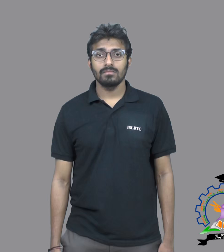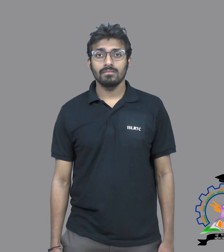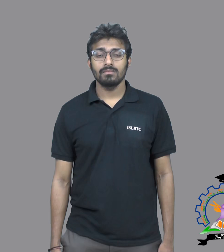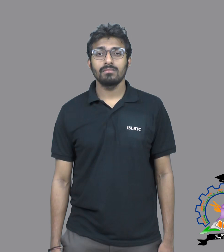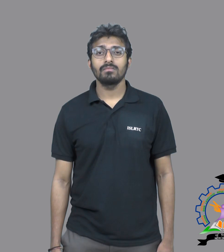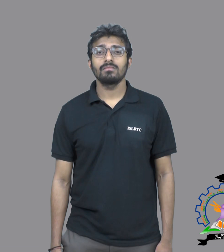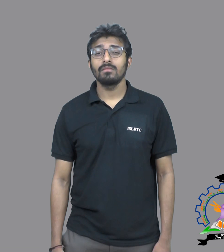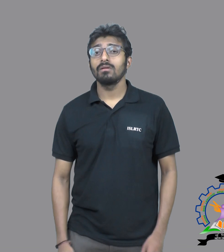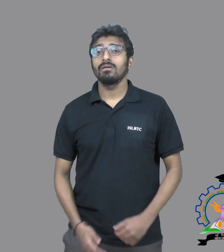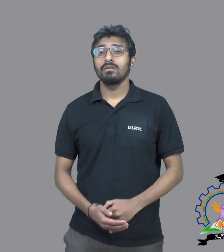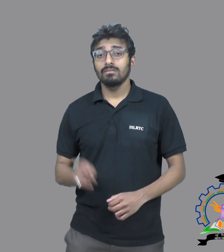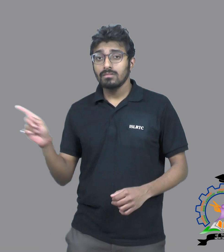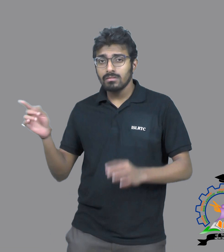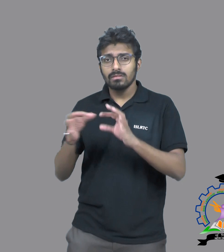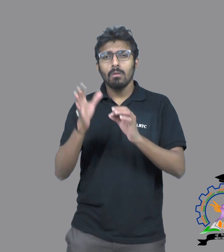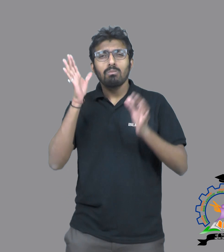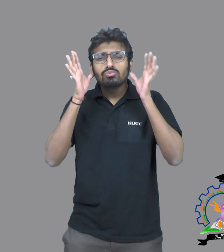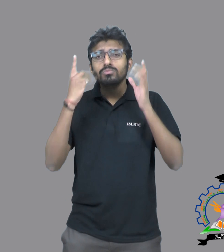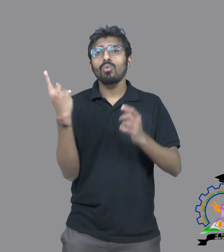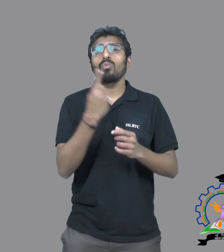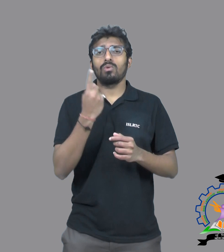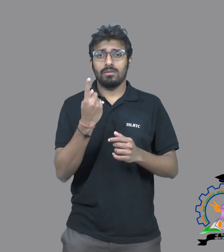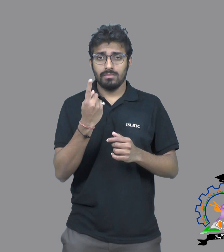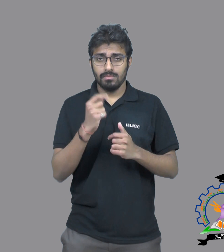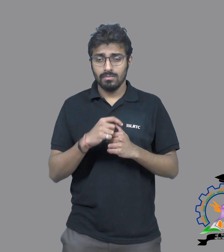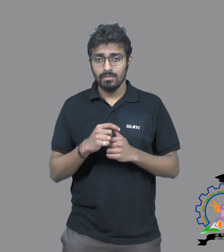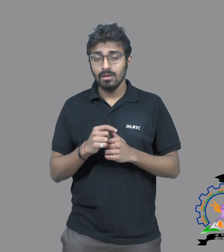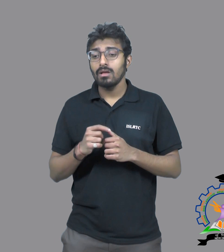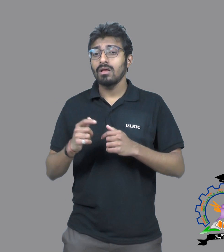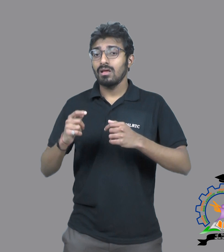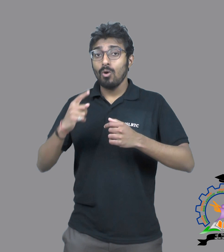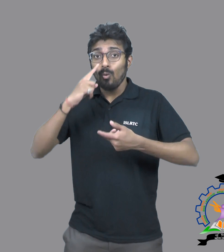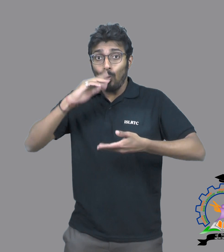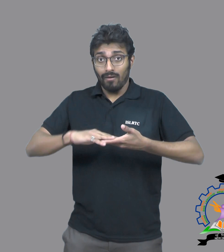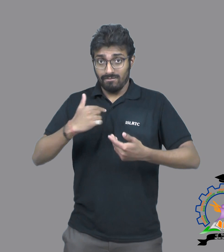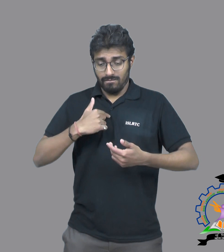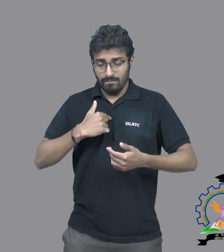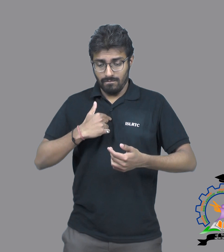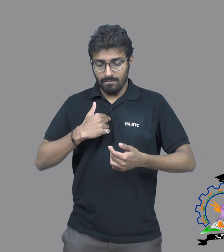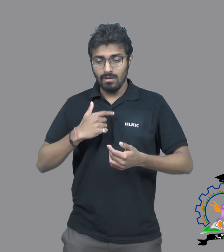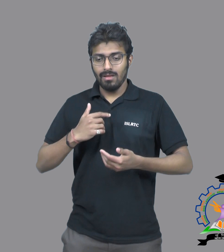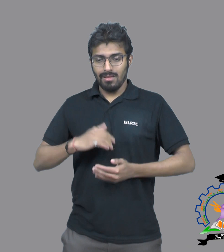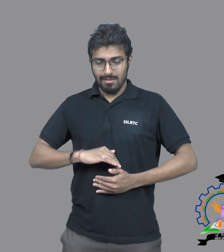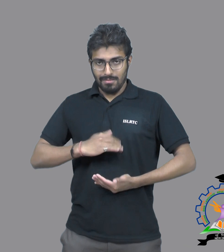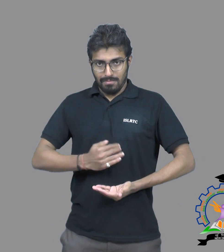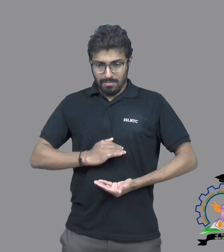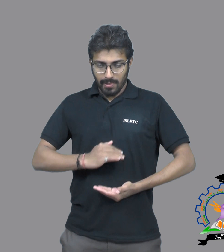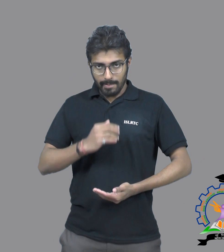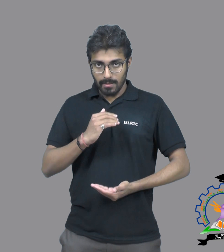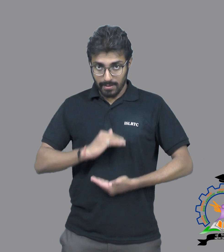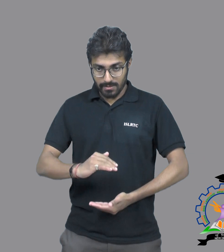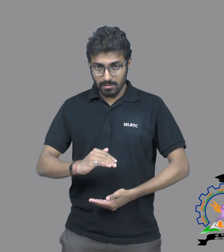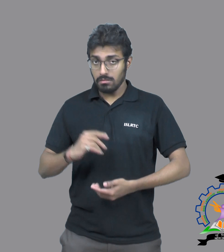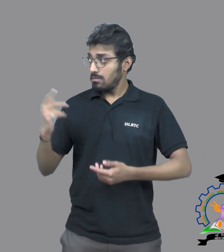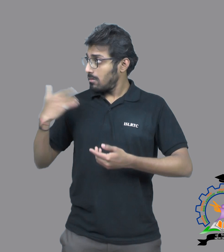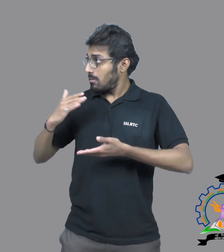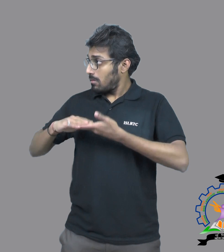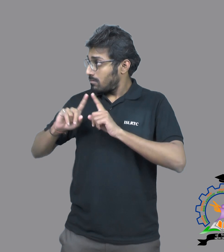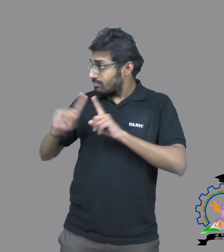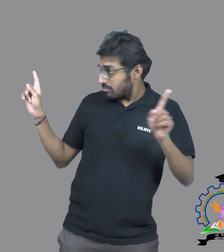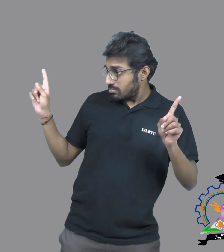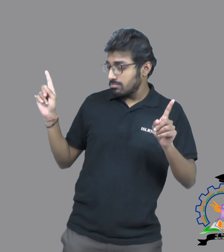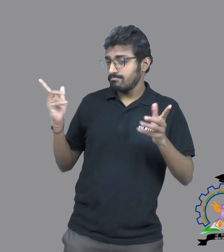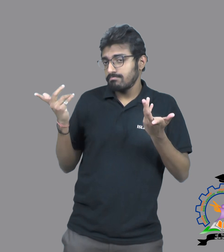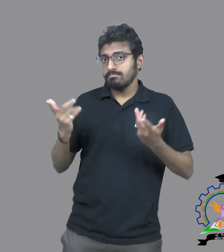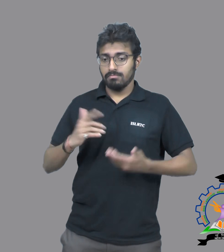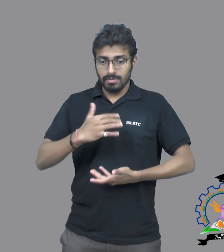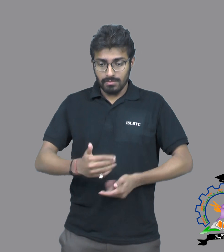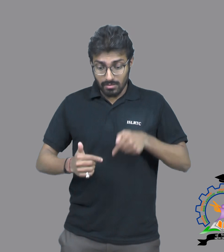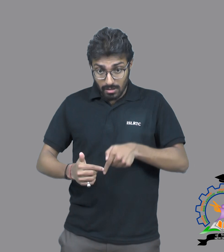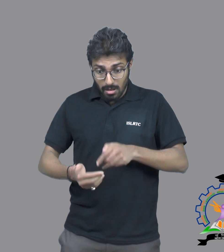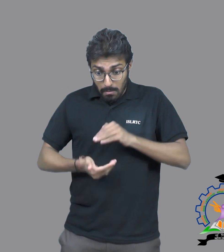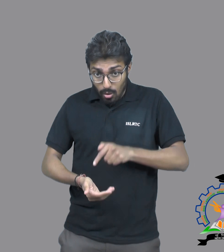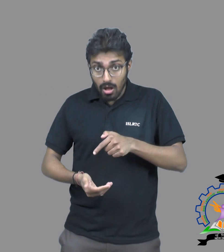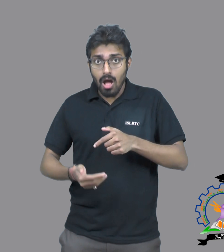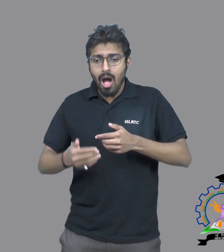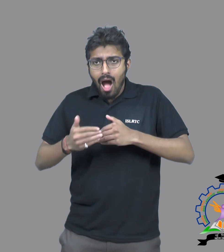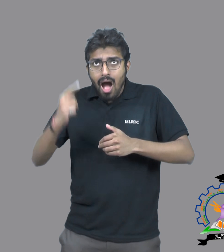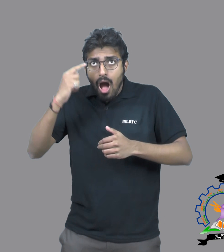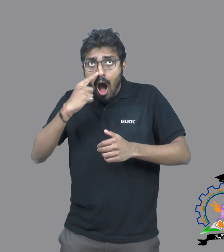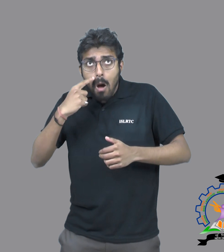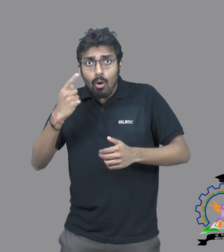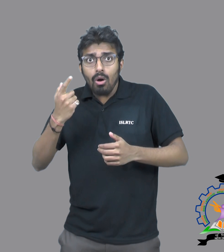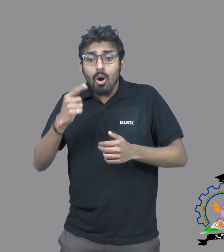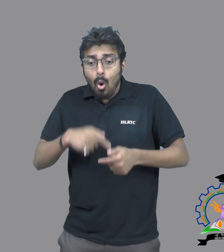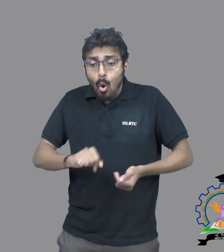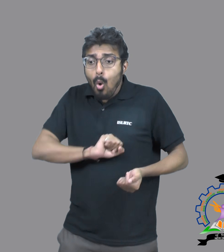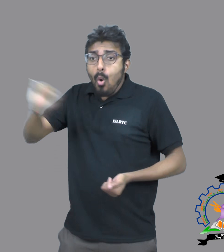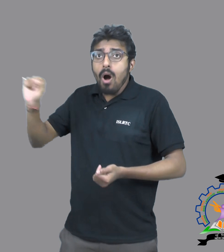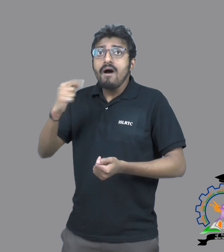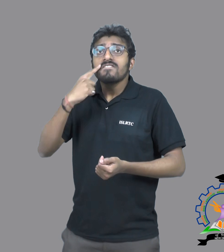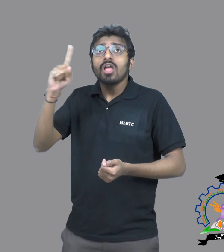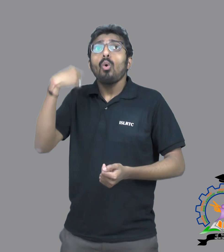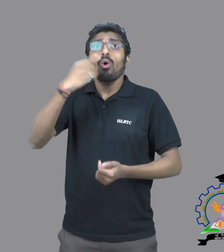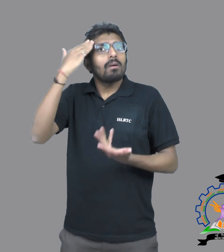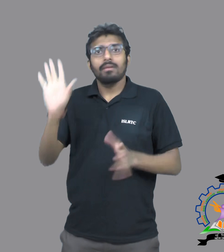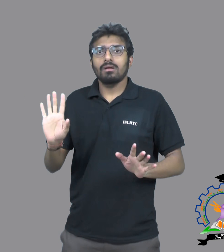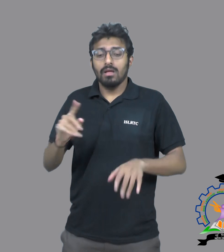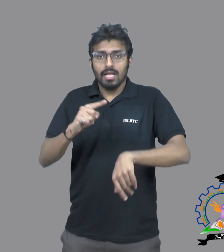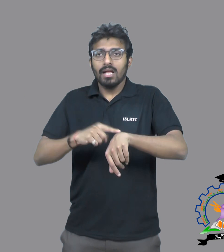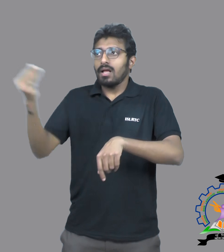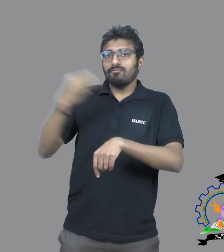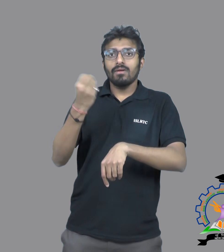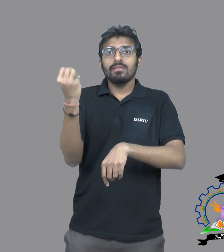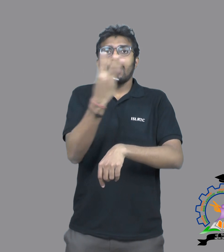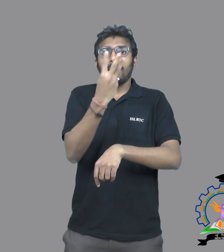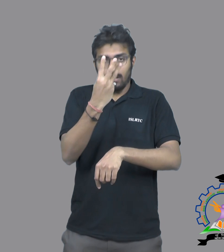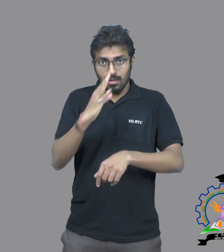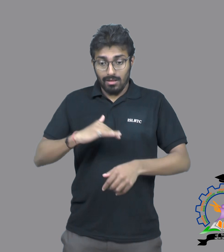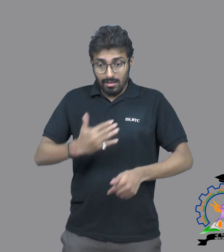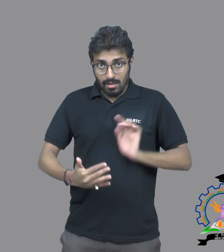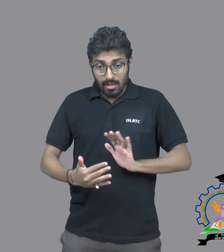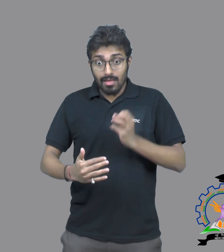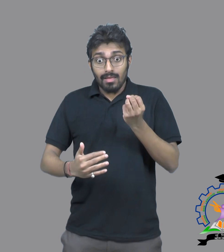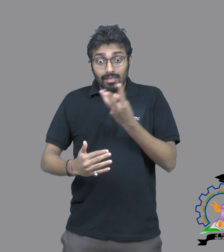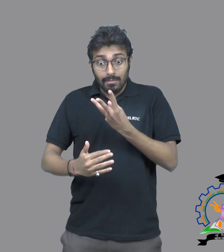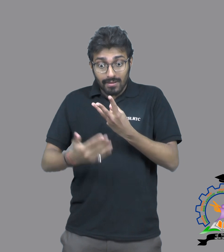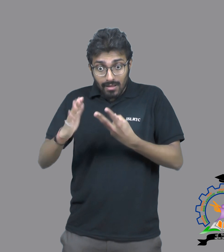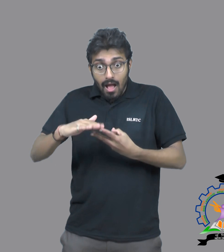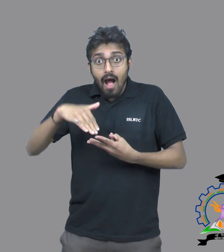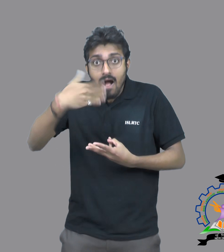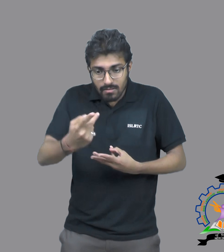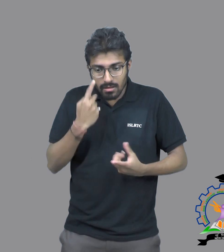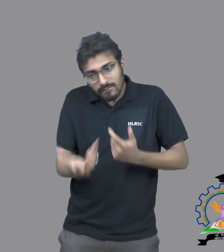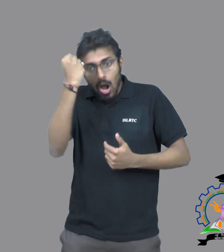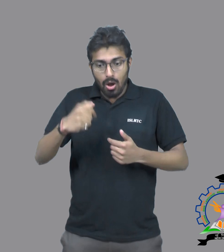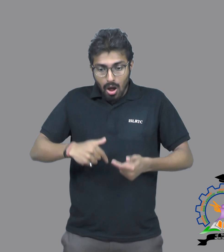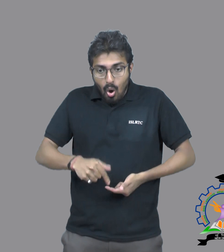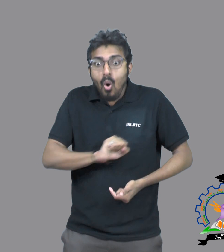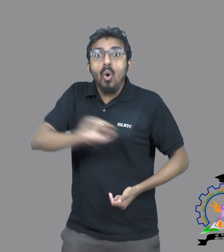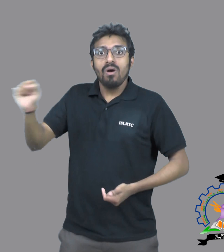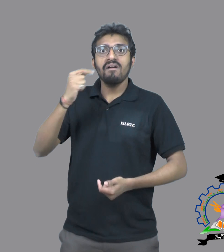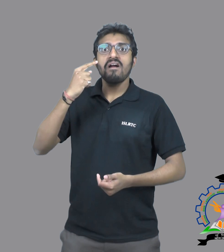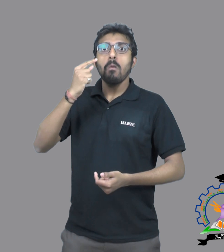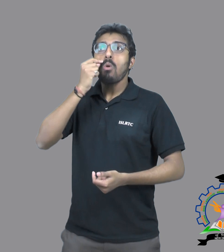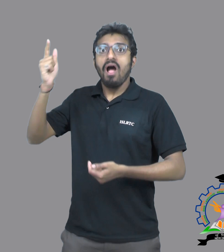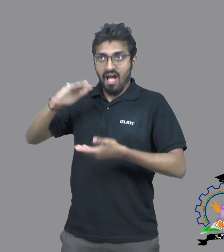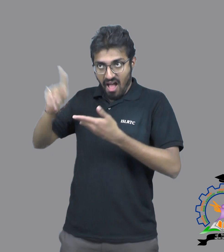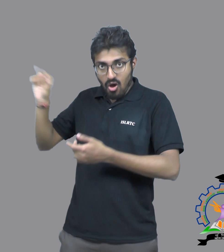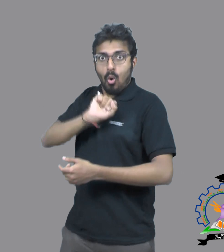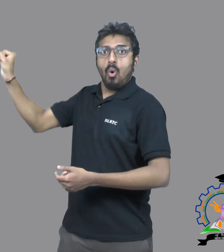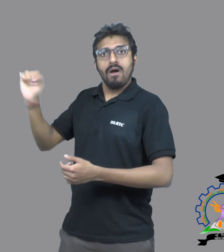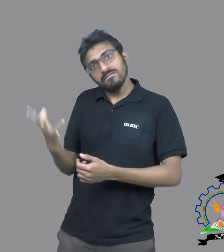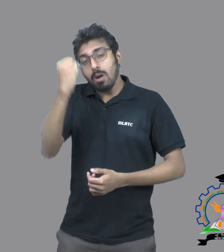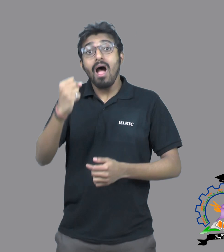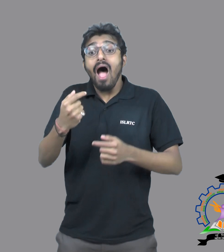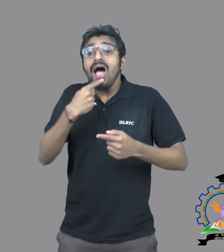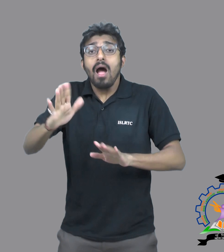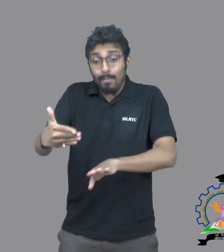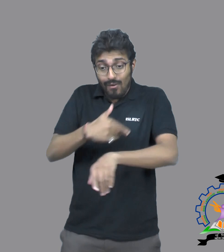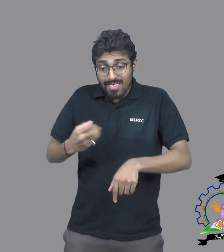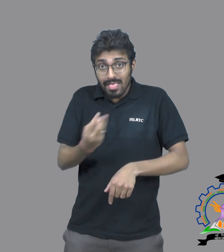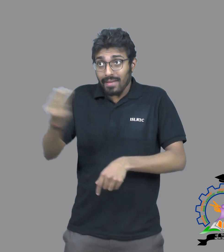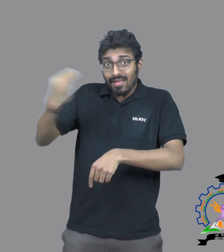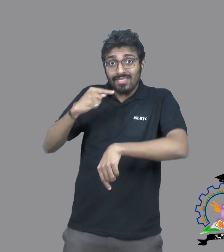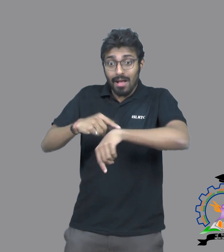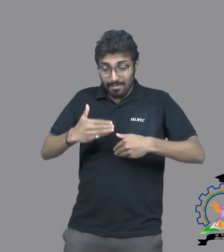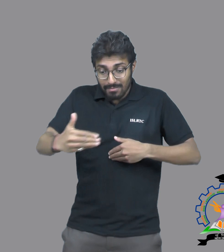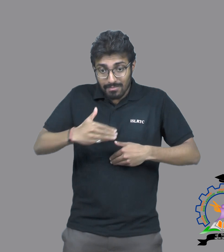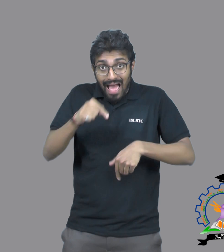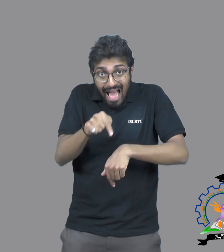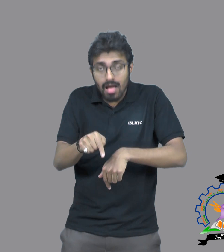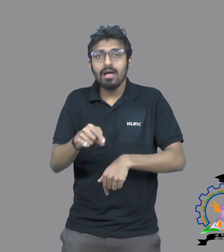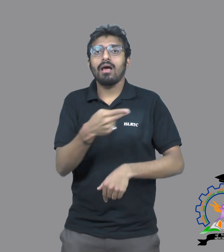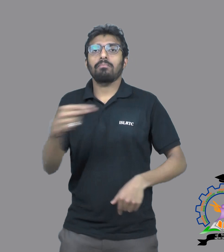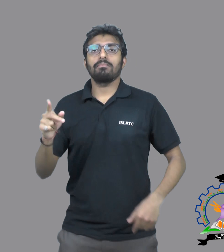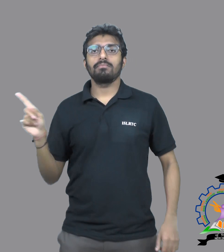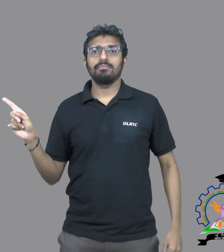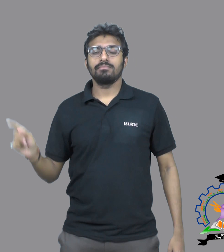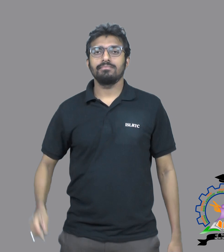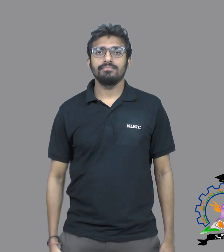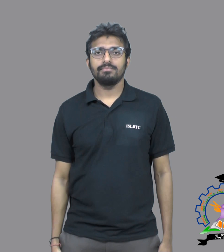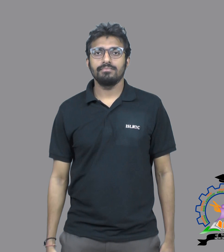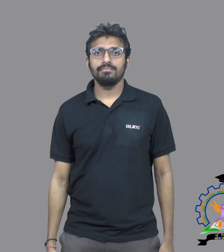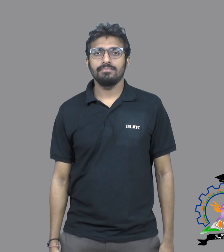Iddat